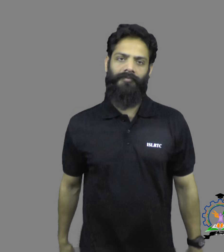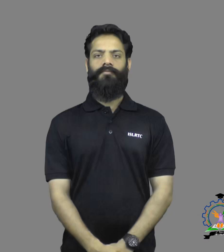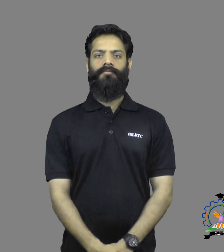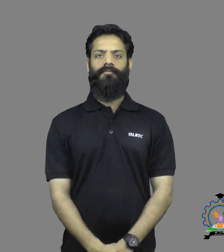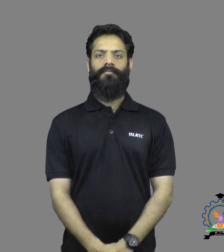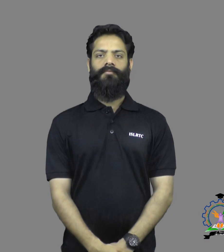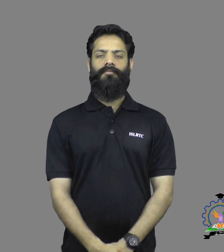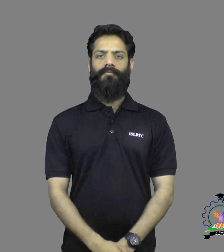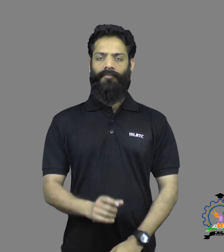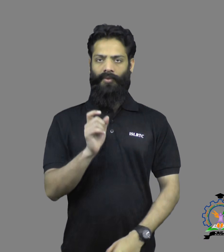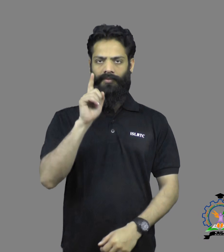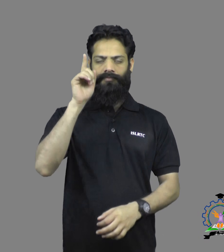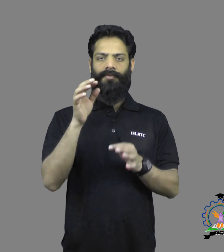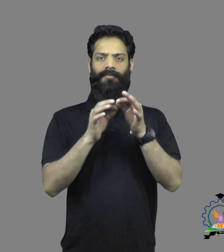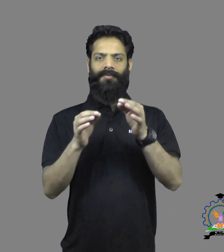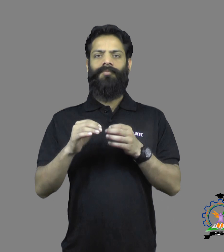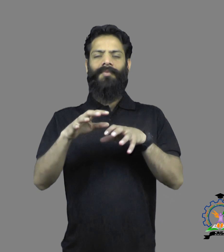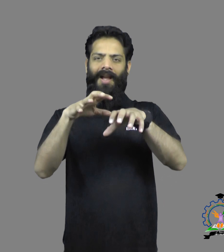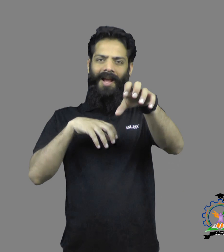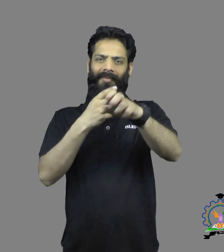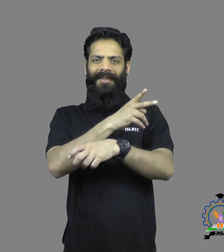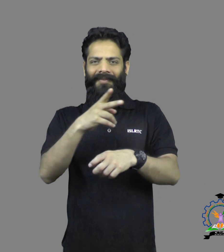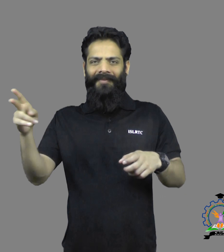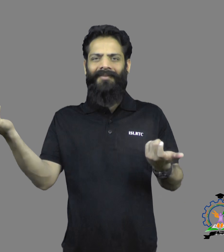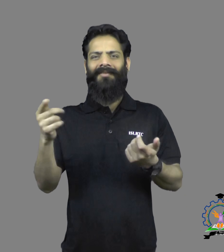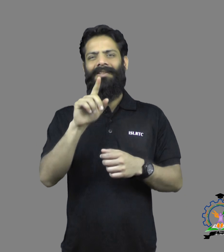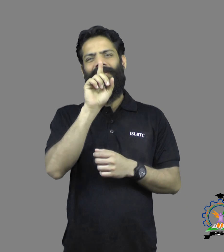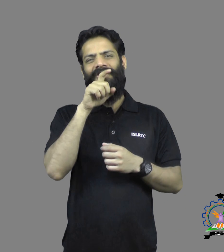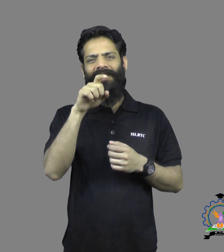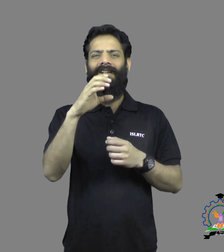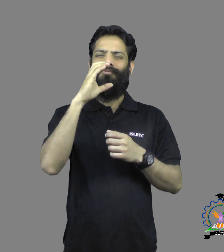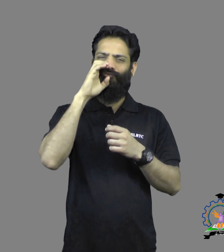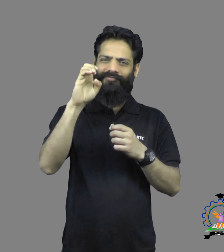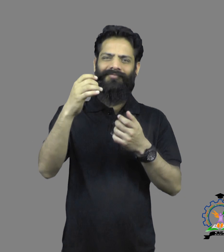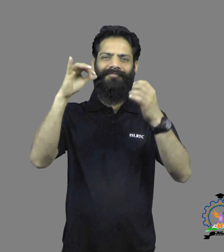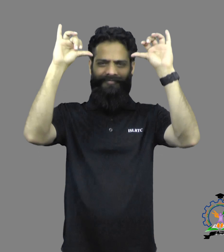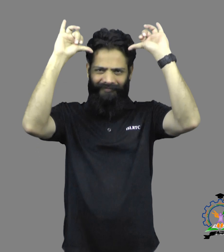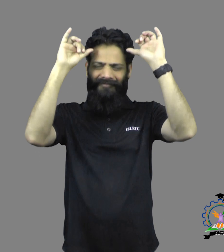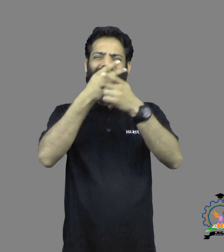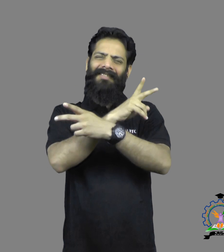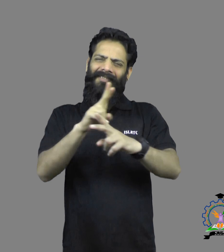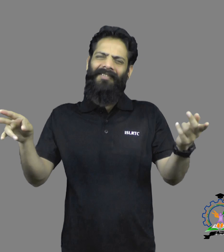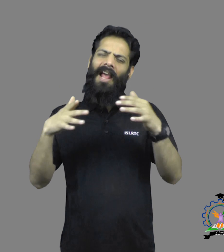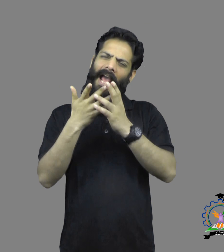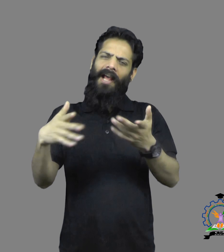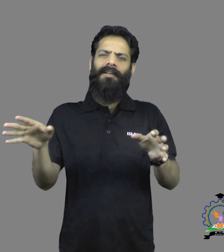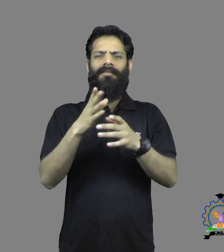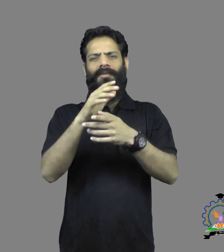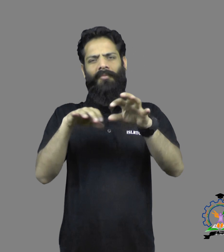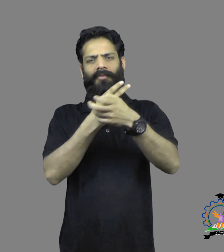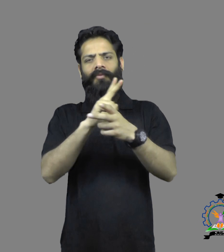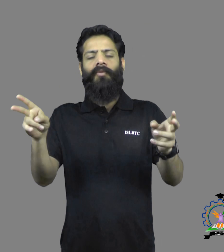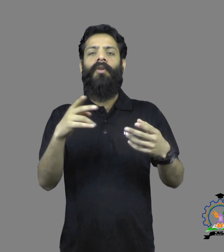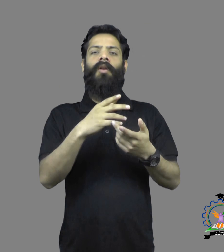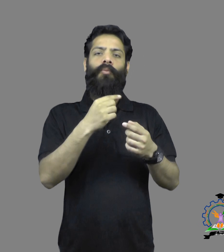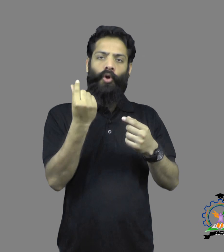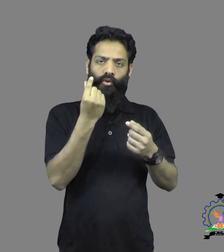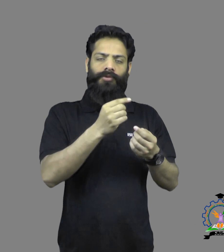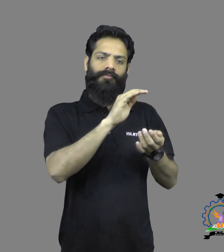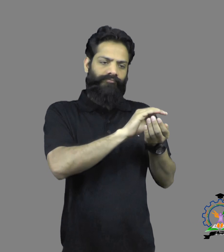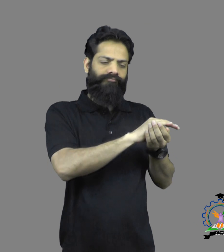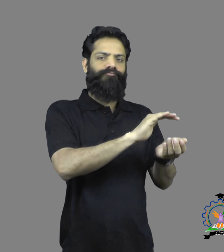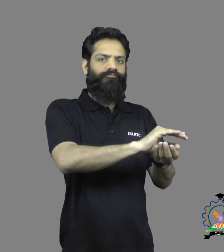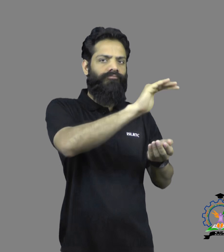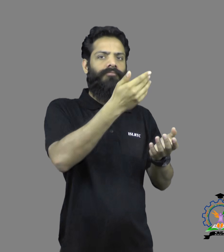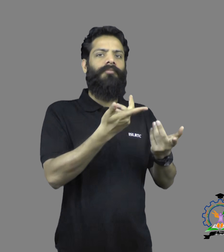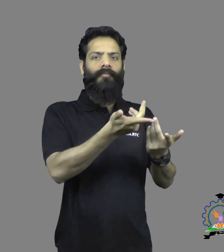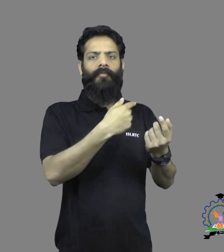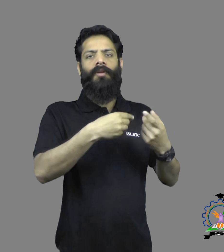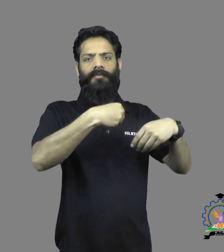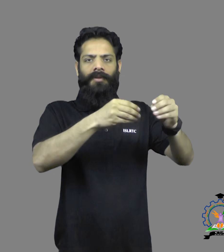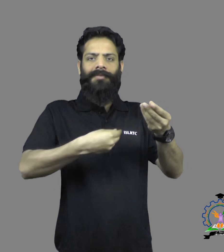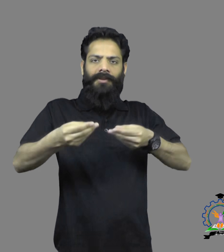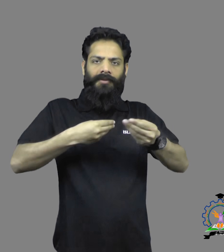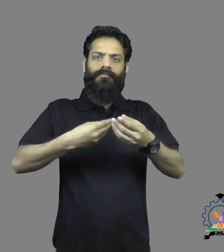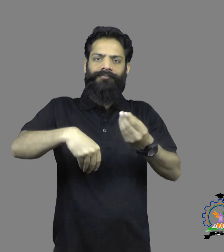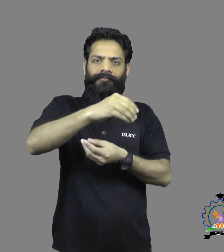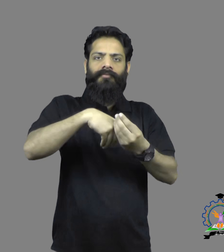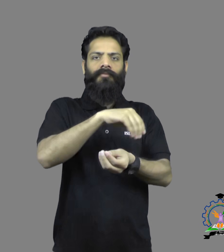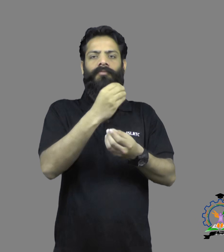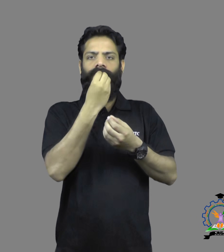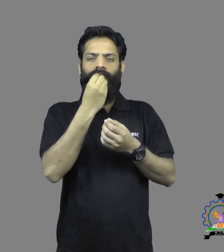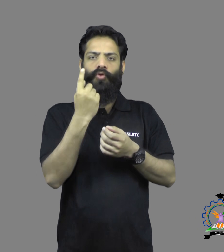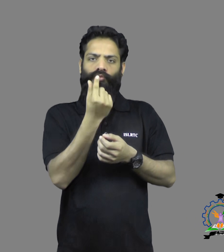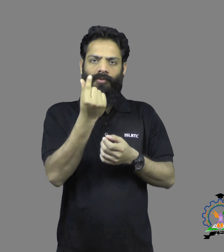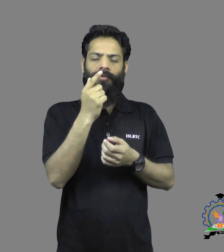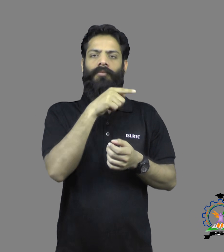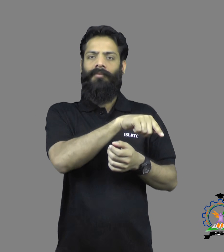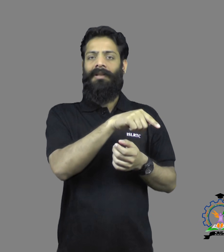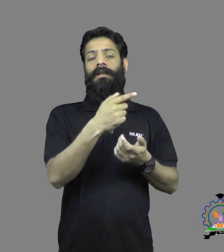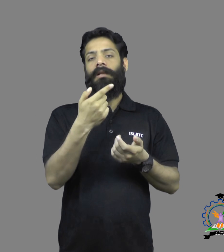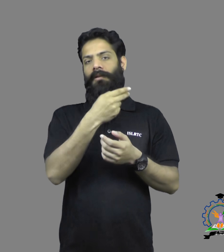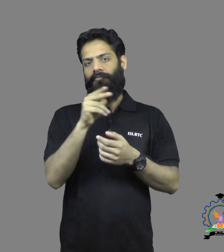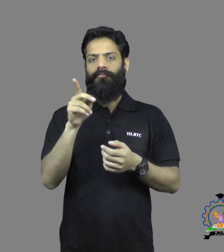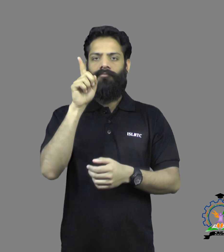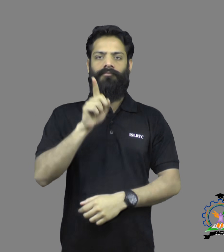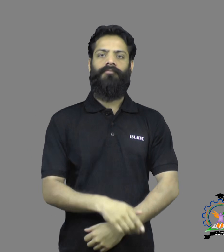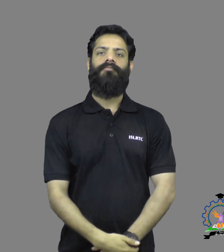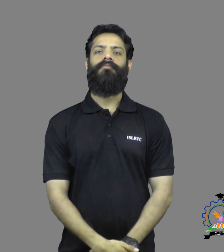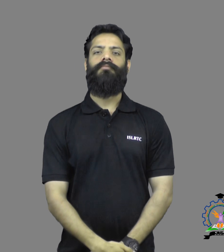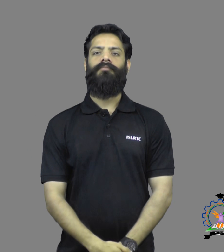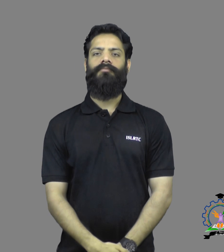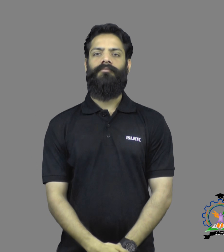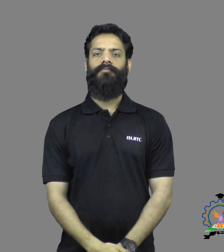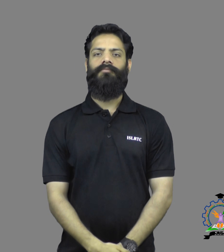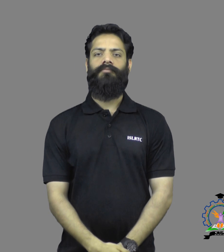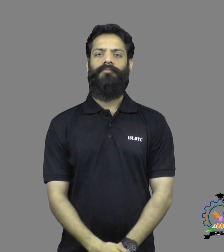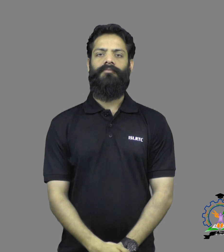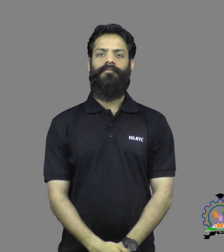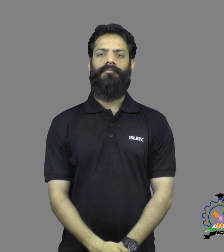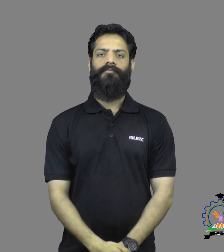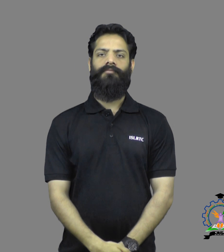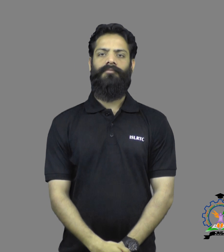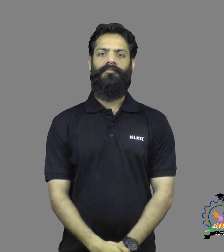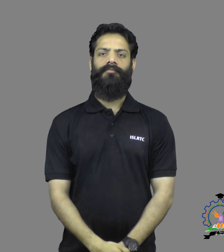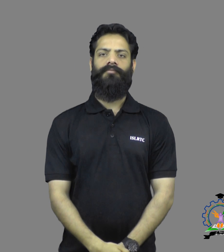Live Stock Production